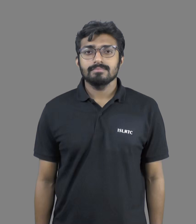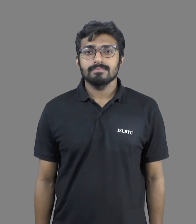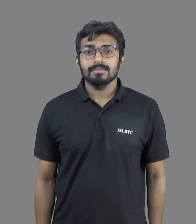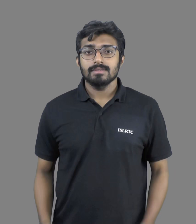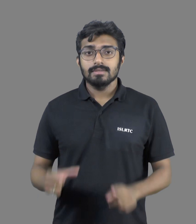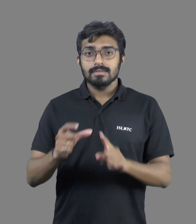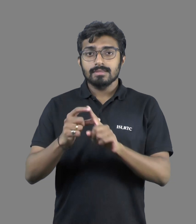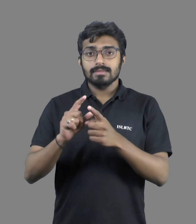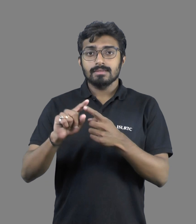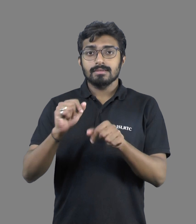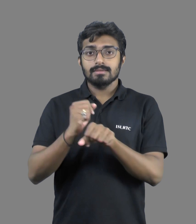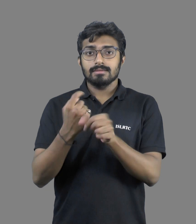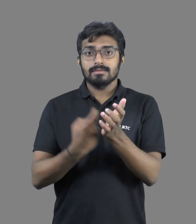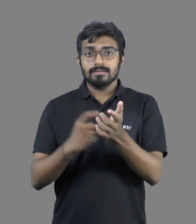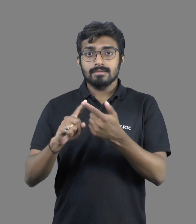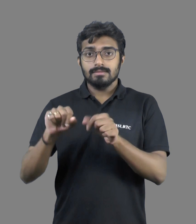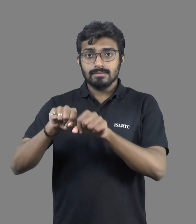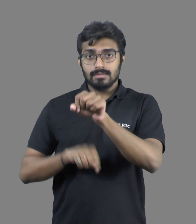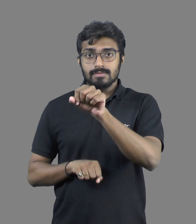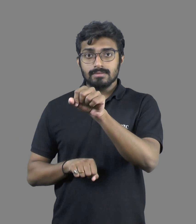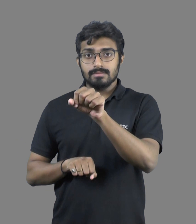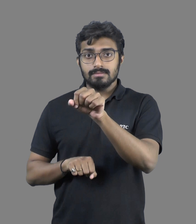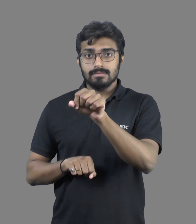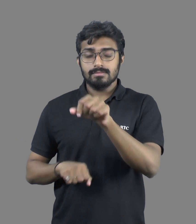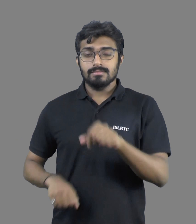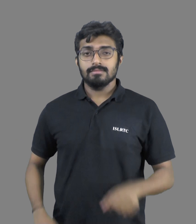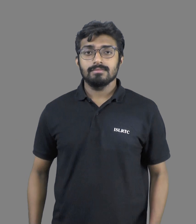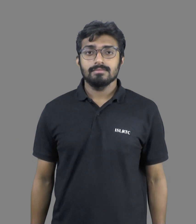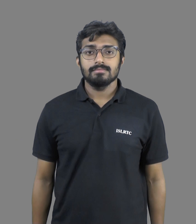Degree